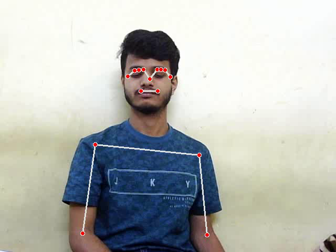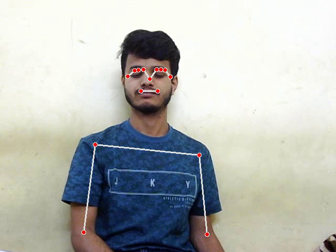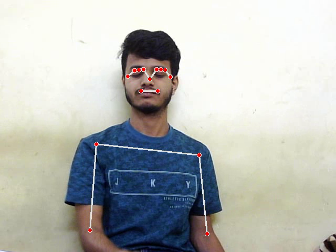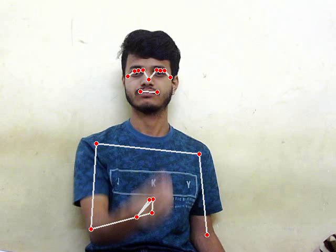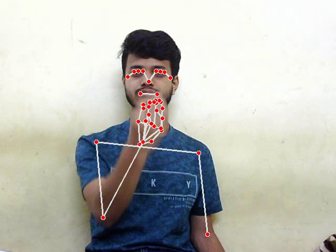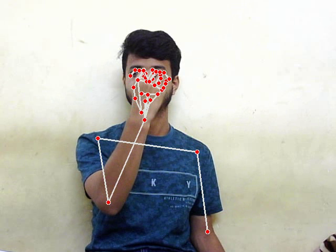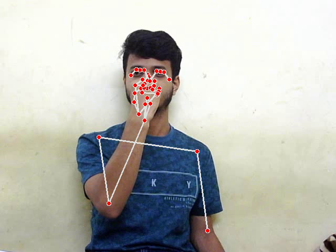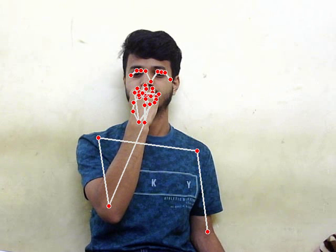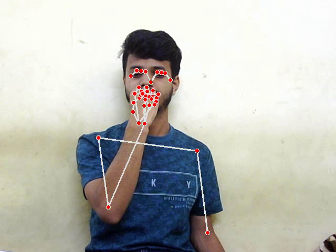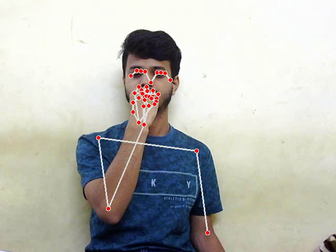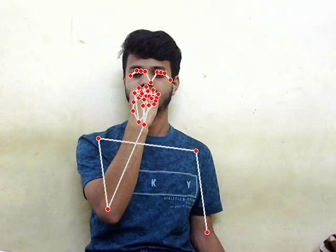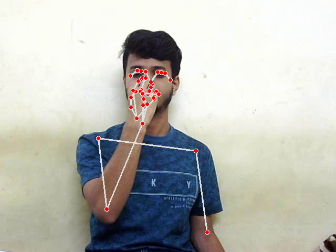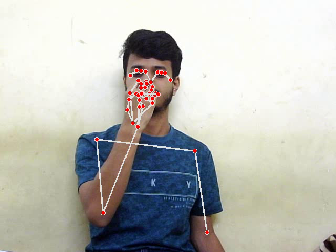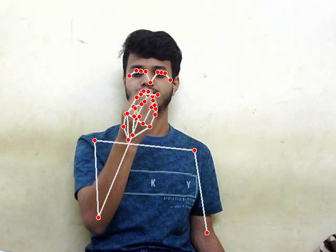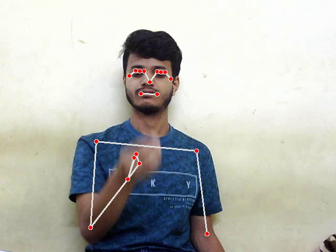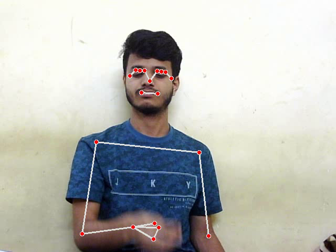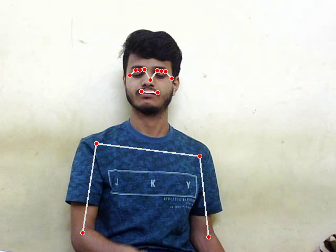eat